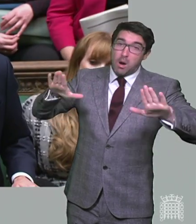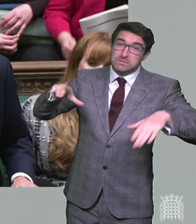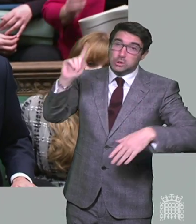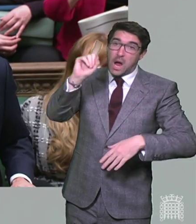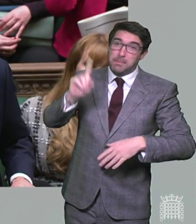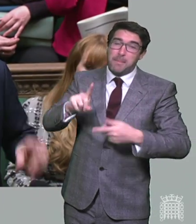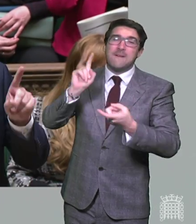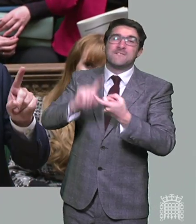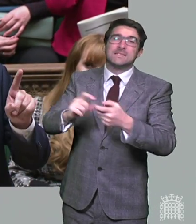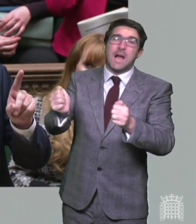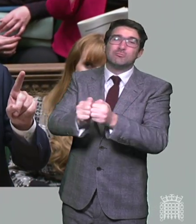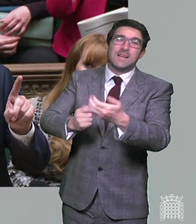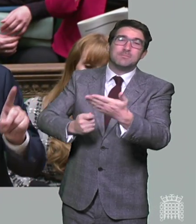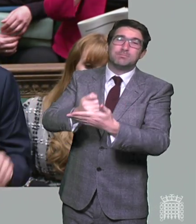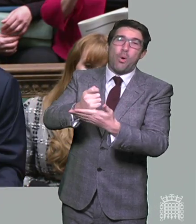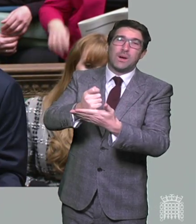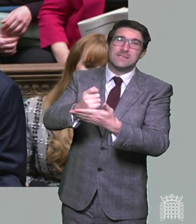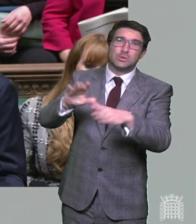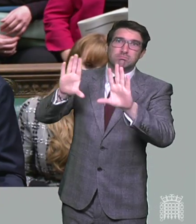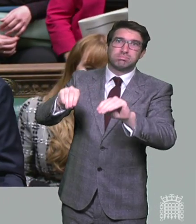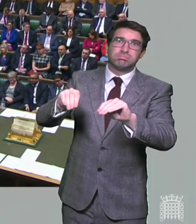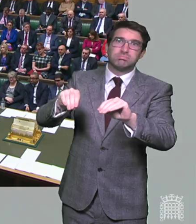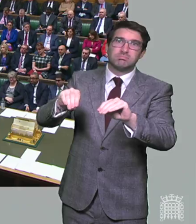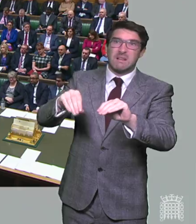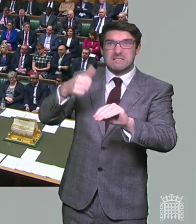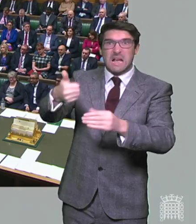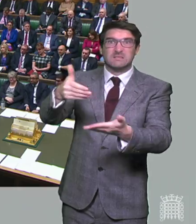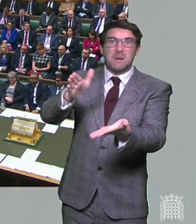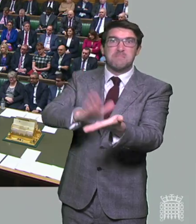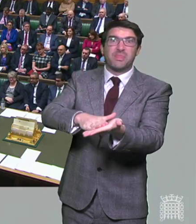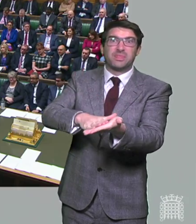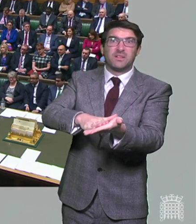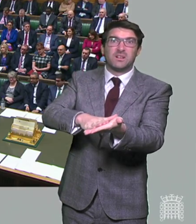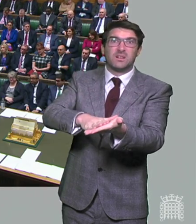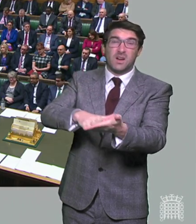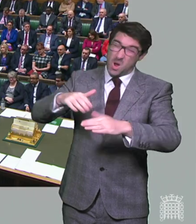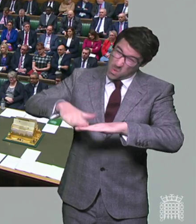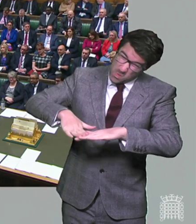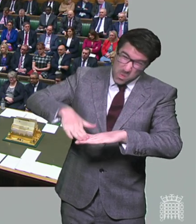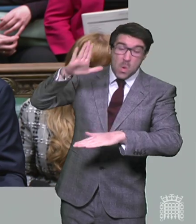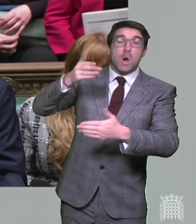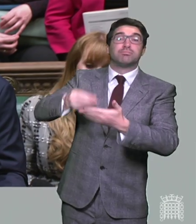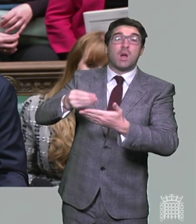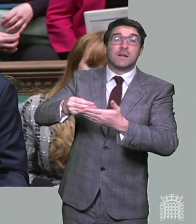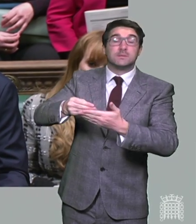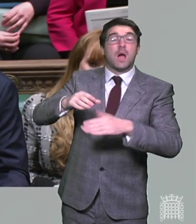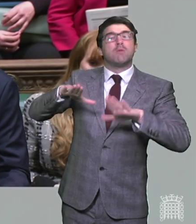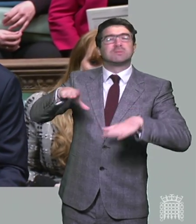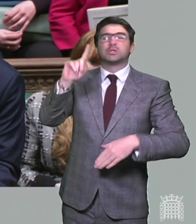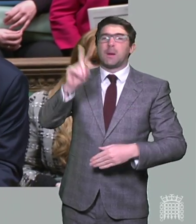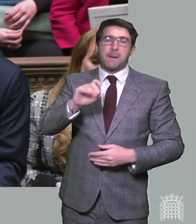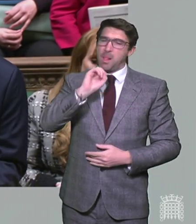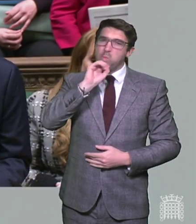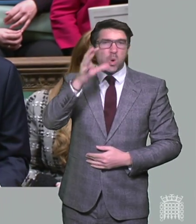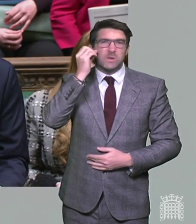They are worried sick, and everybody in this House knows it. They will not forgive; they will not forget; and nor should they.